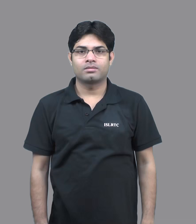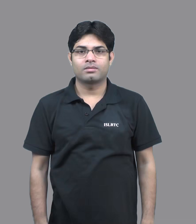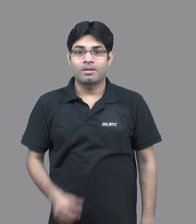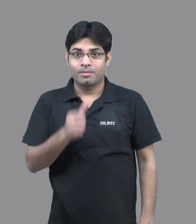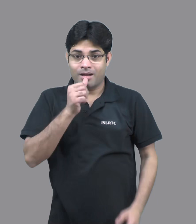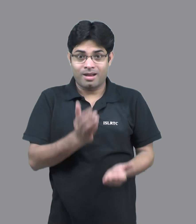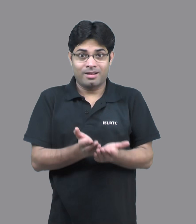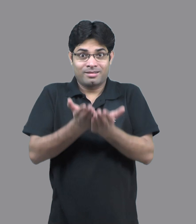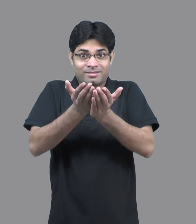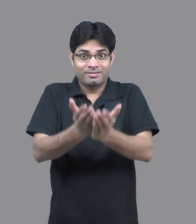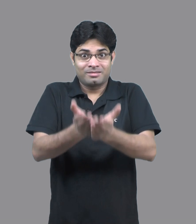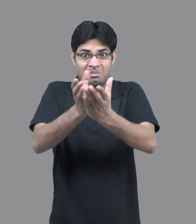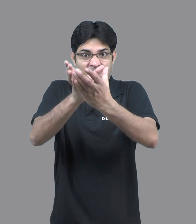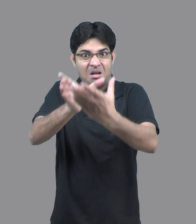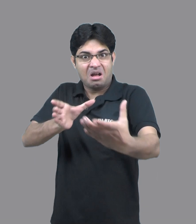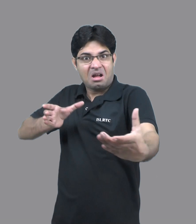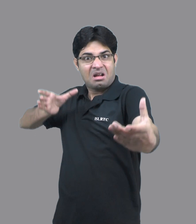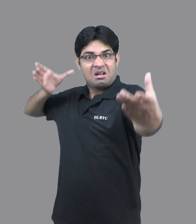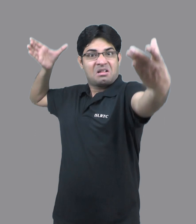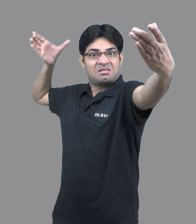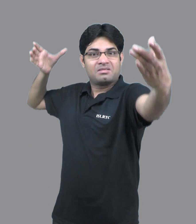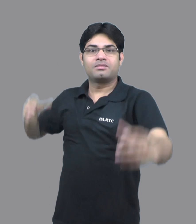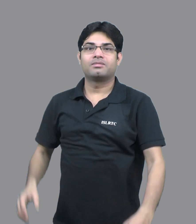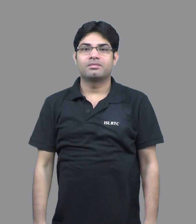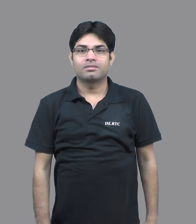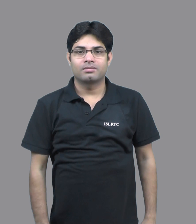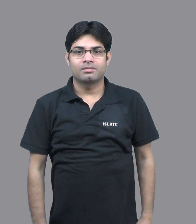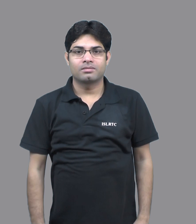Ship